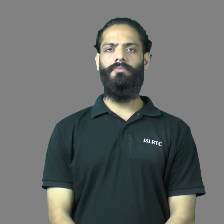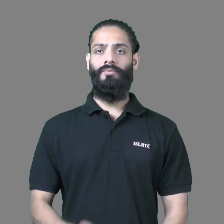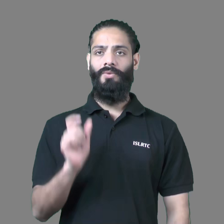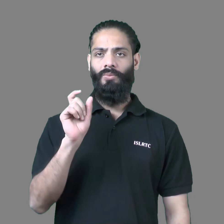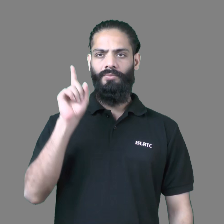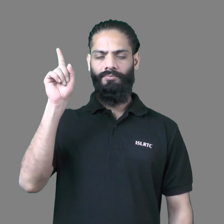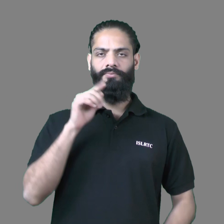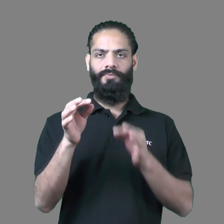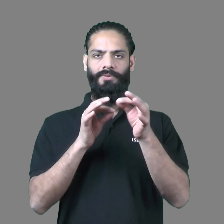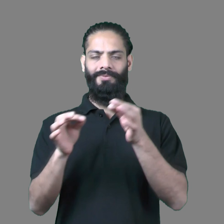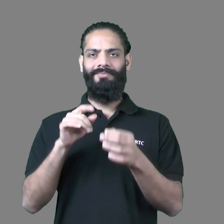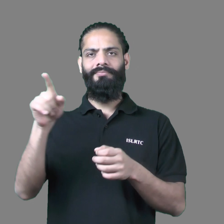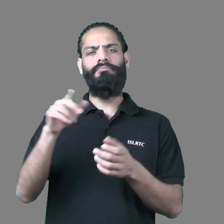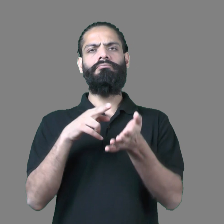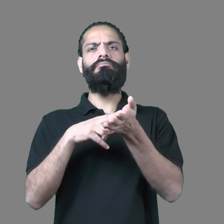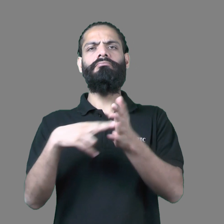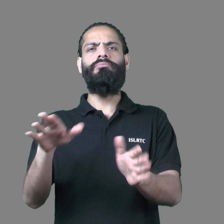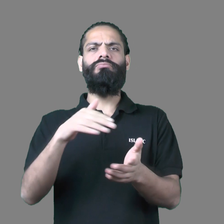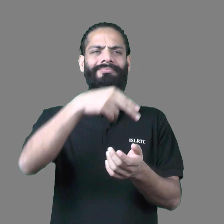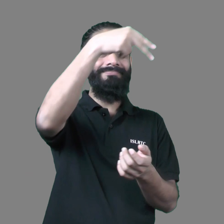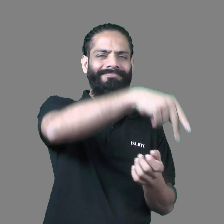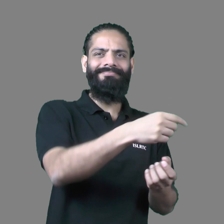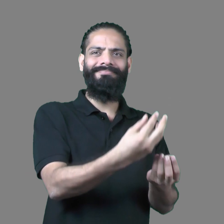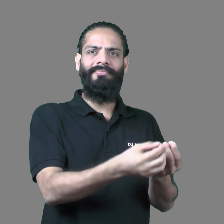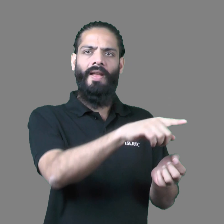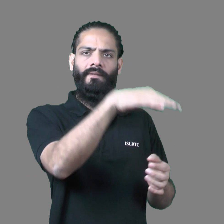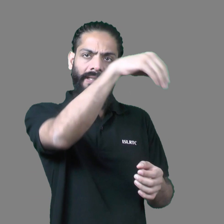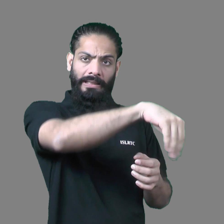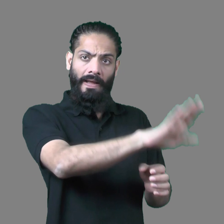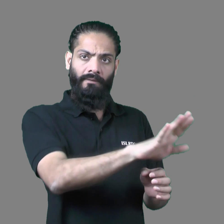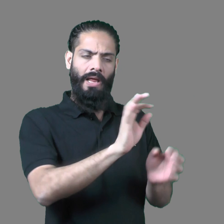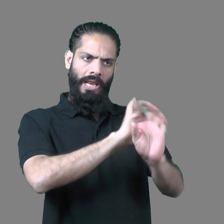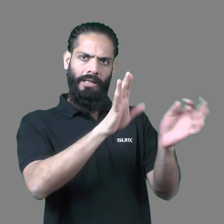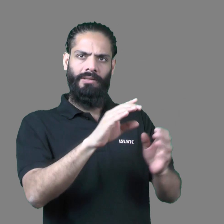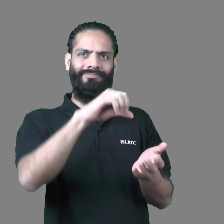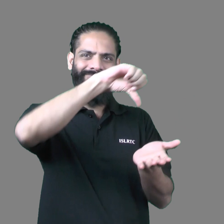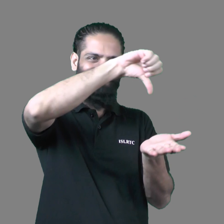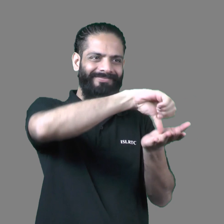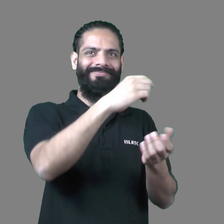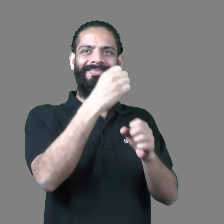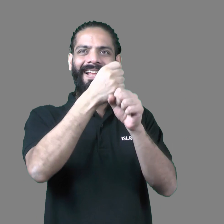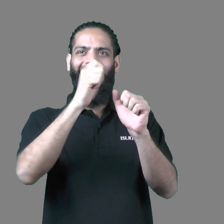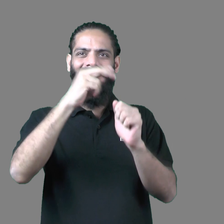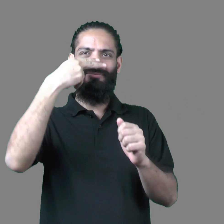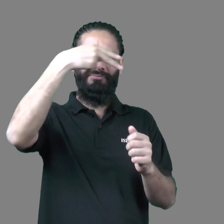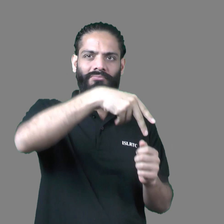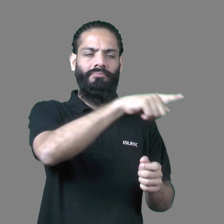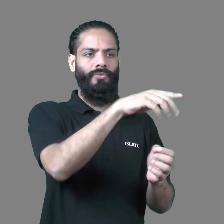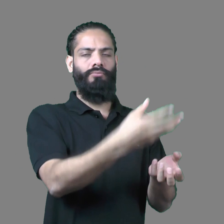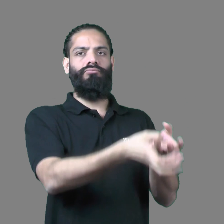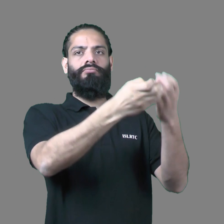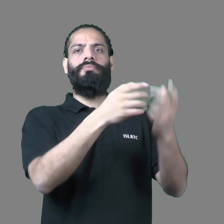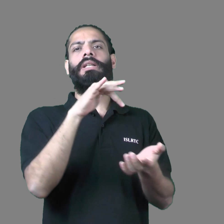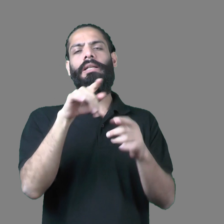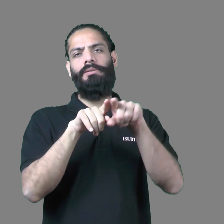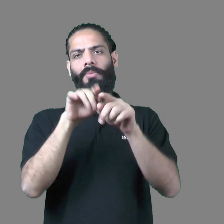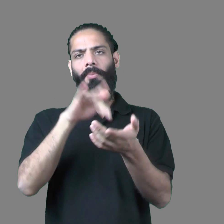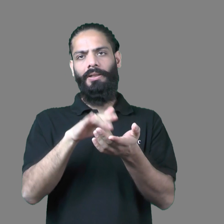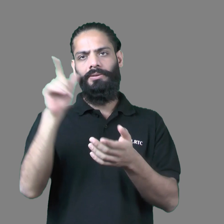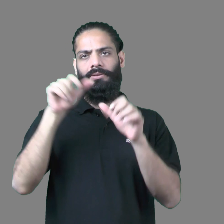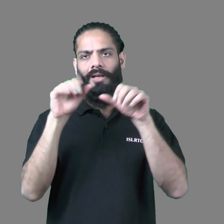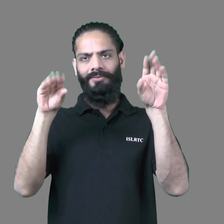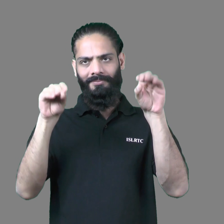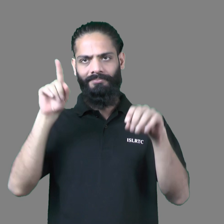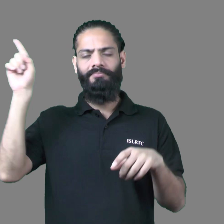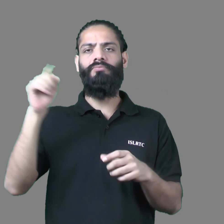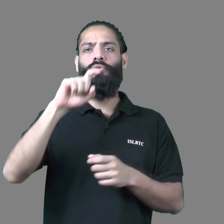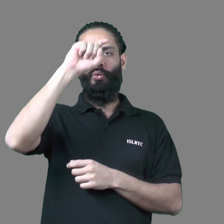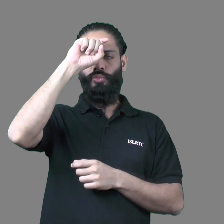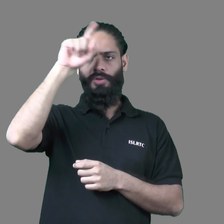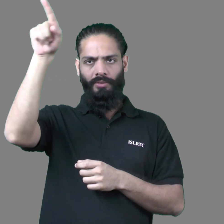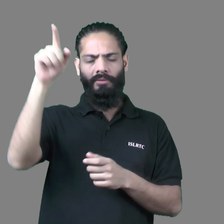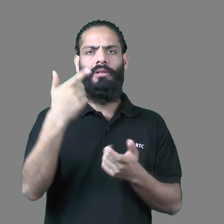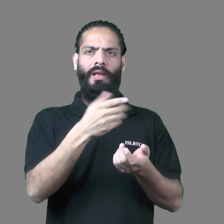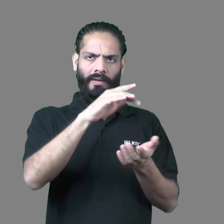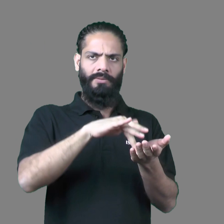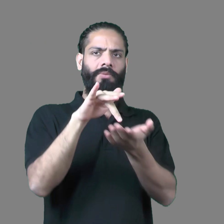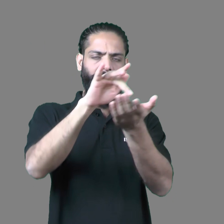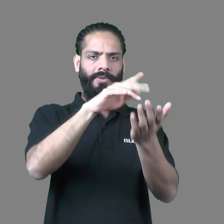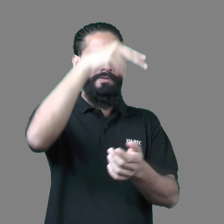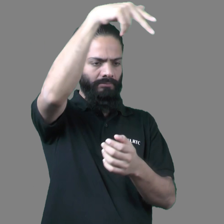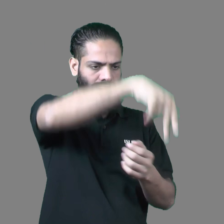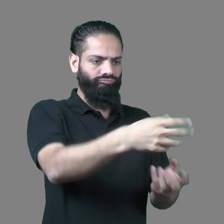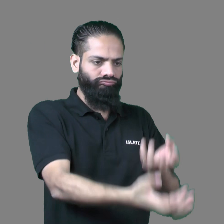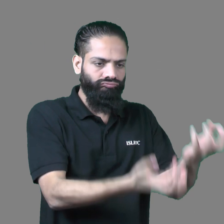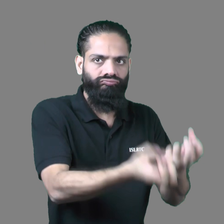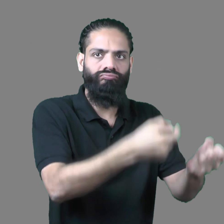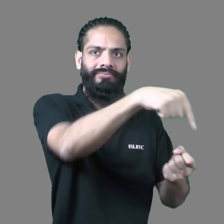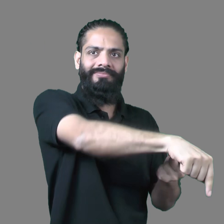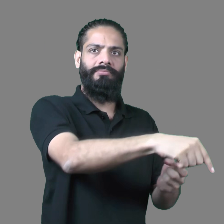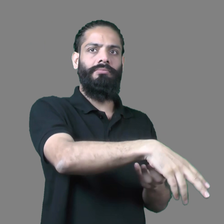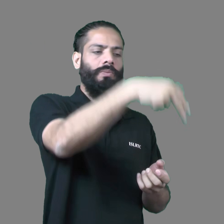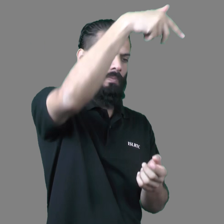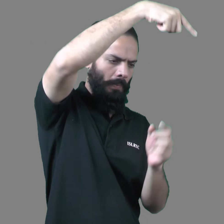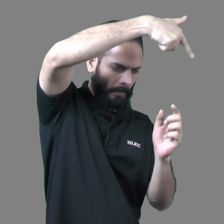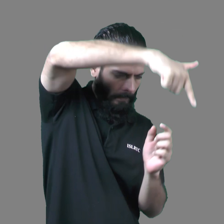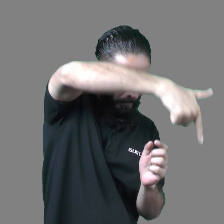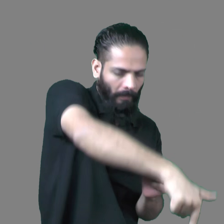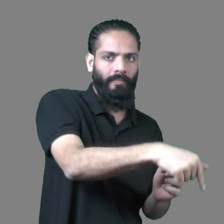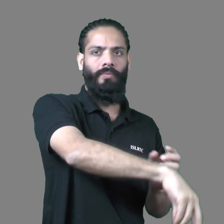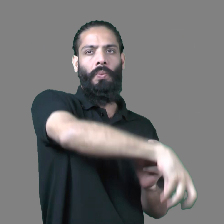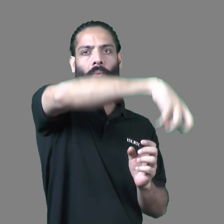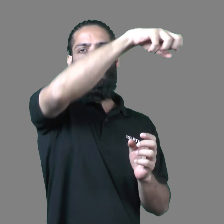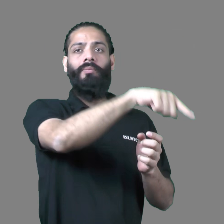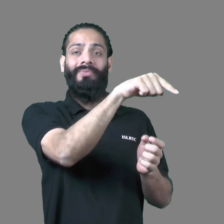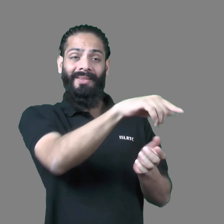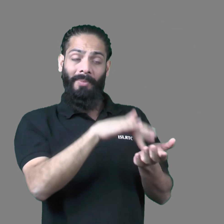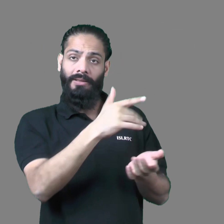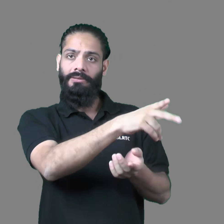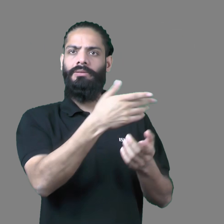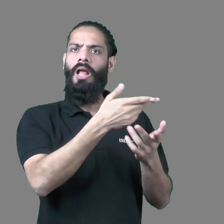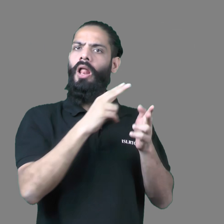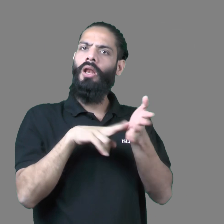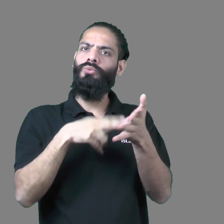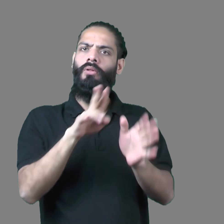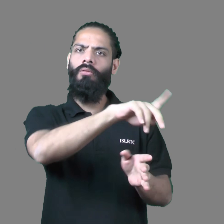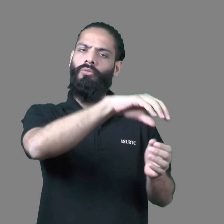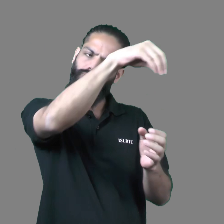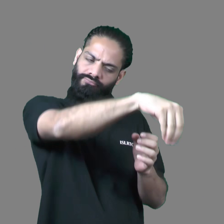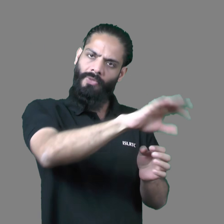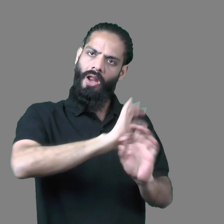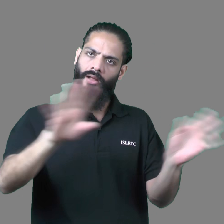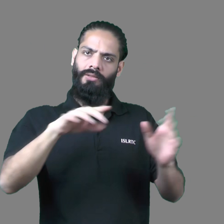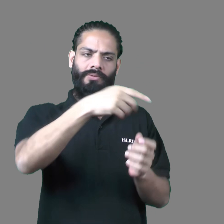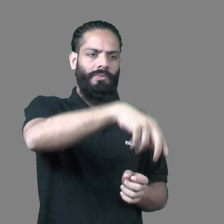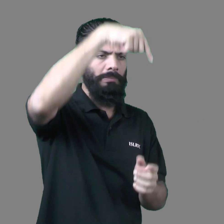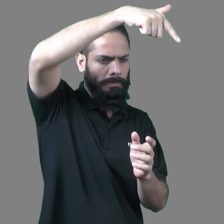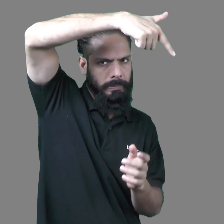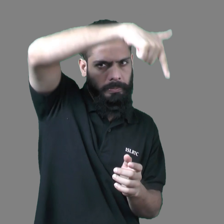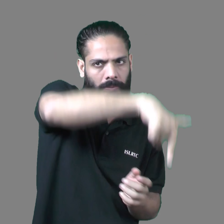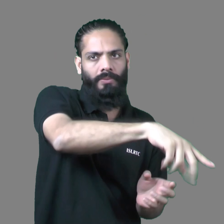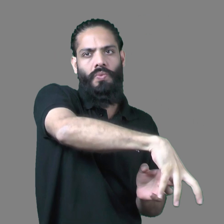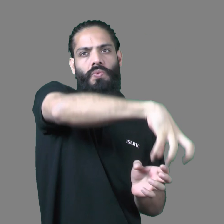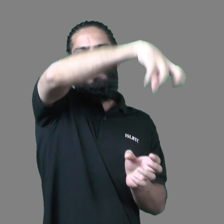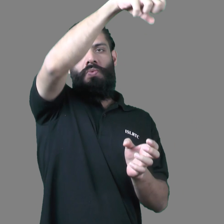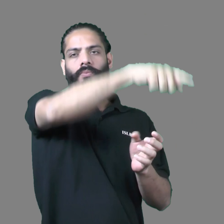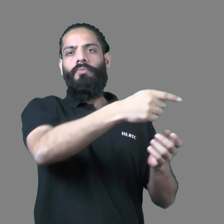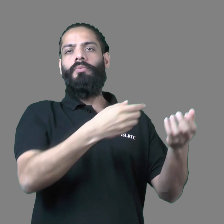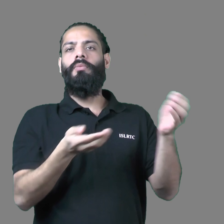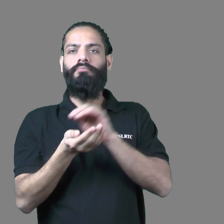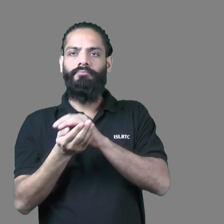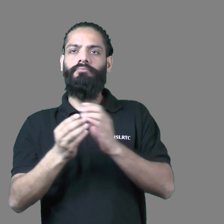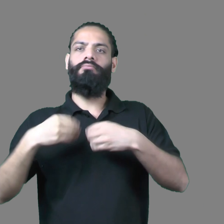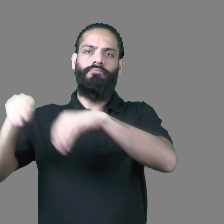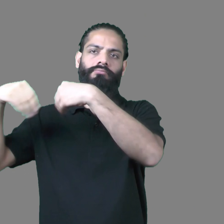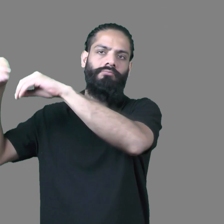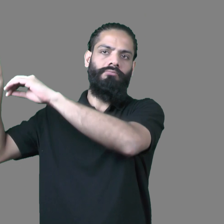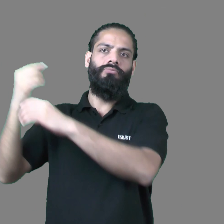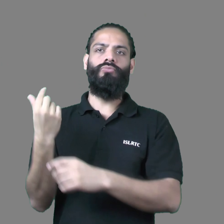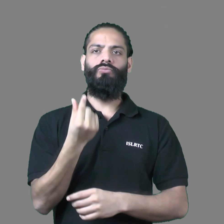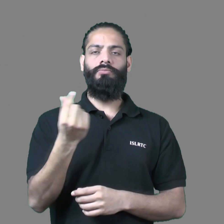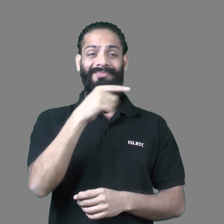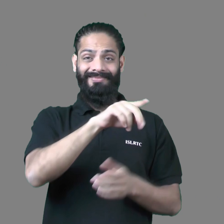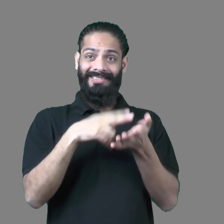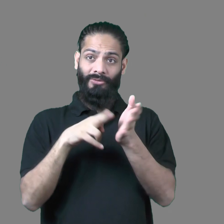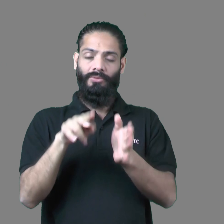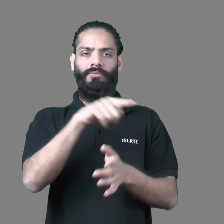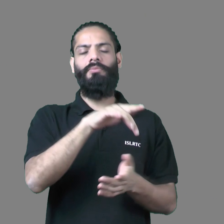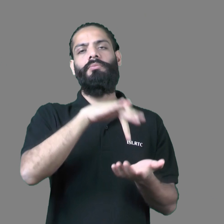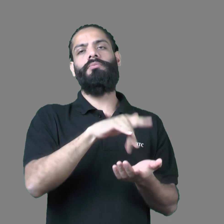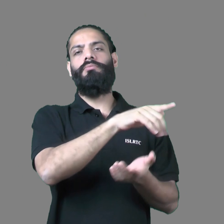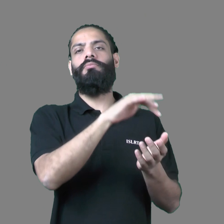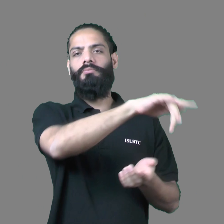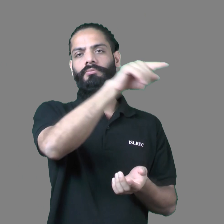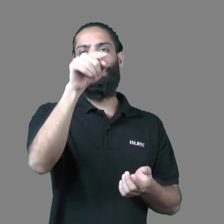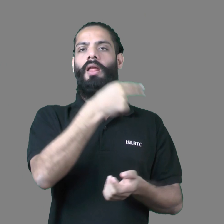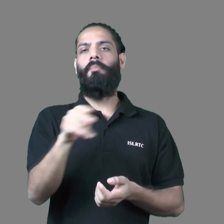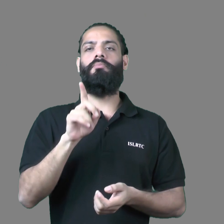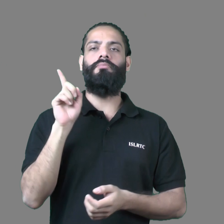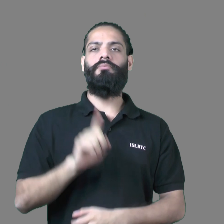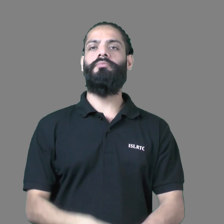Natural Gas Resources